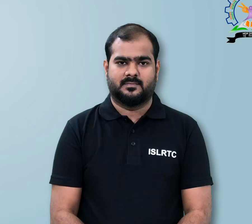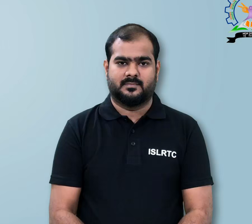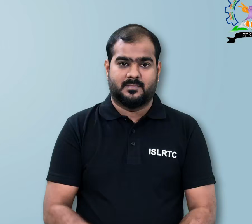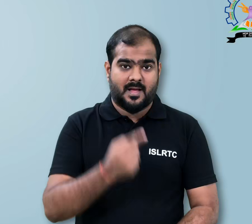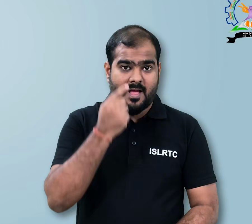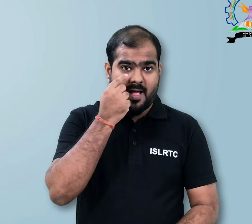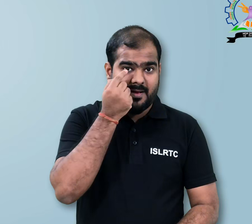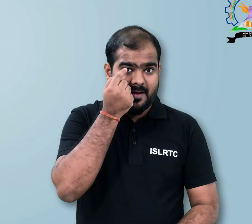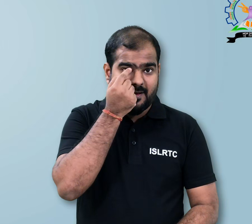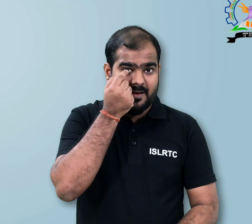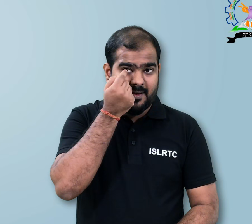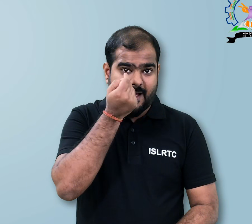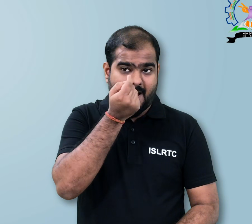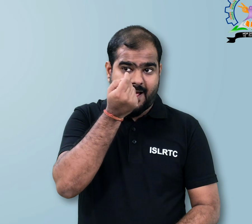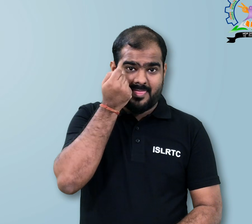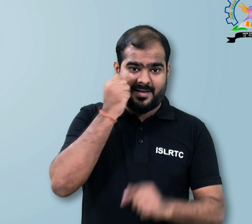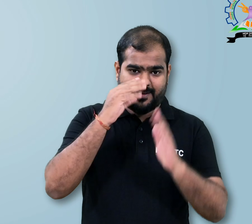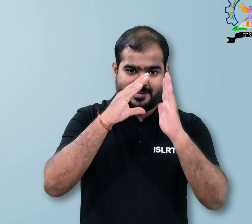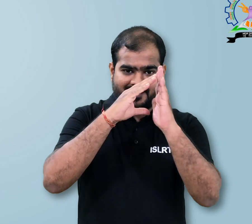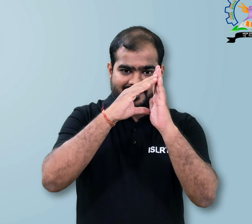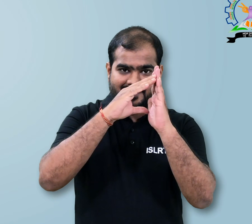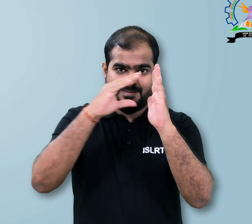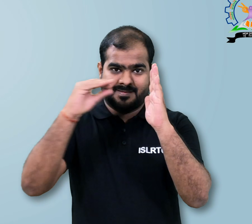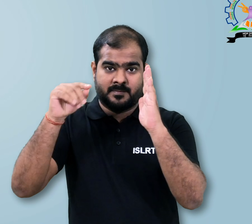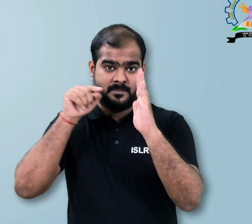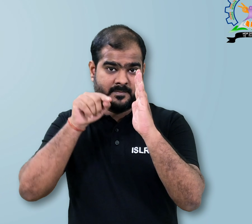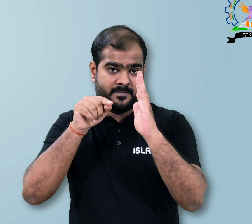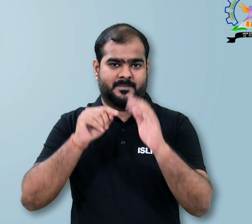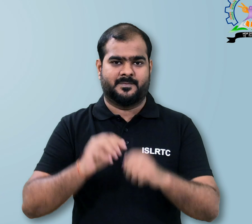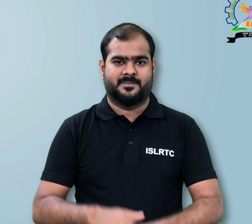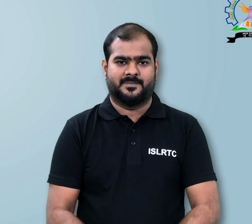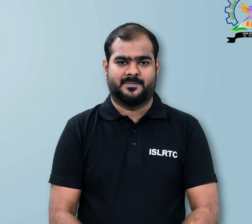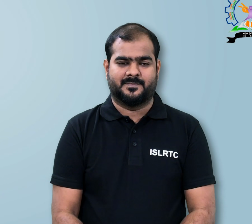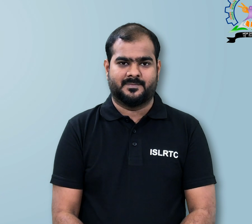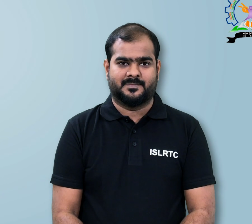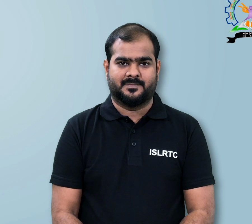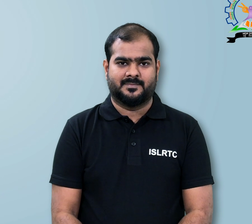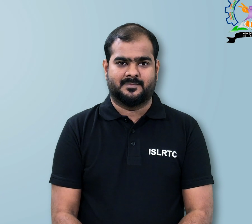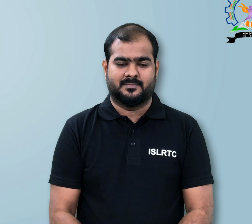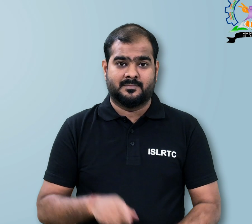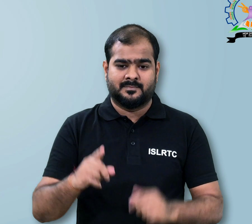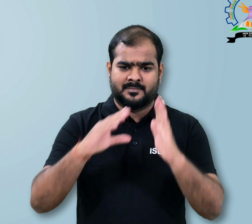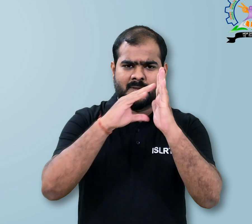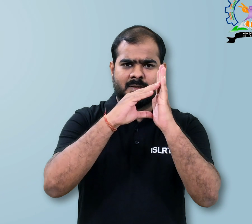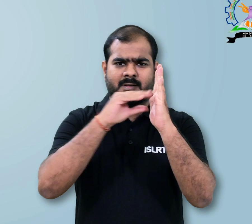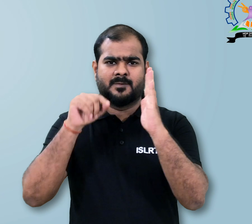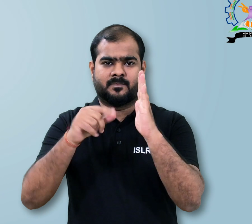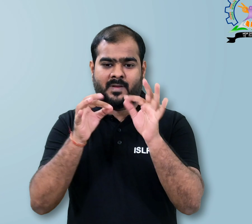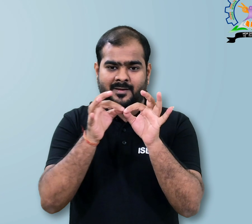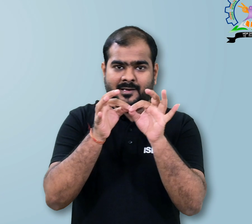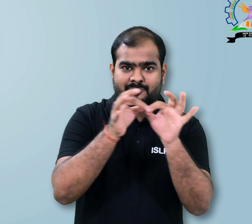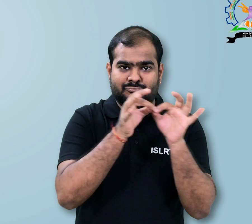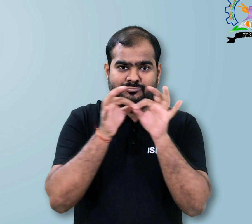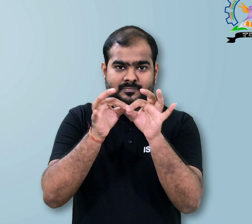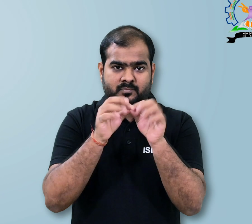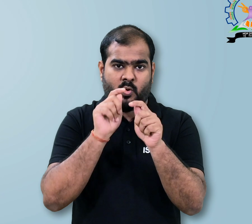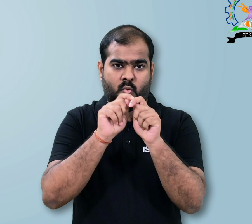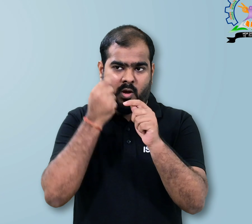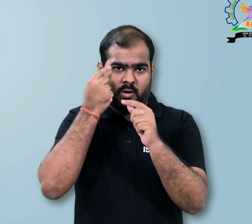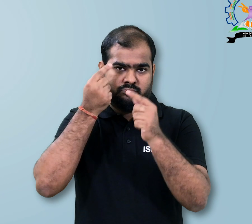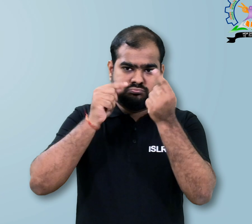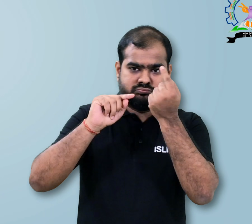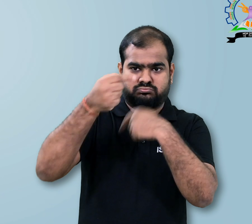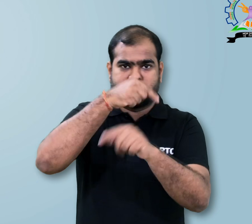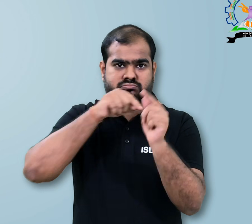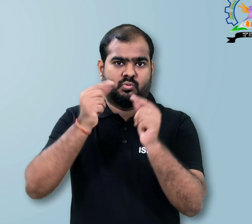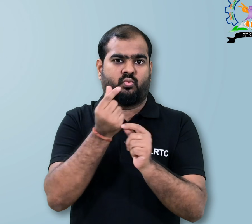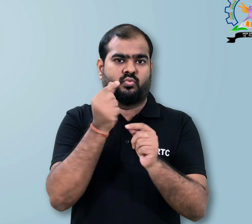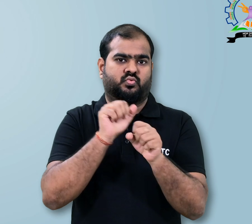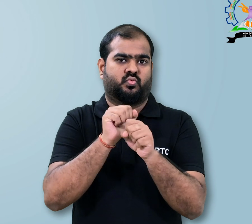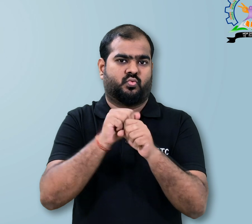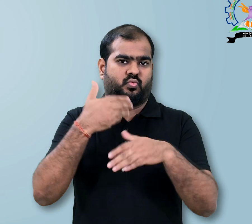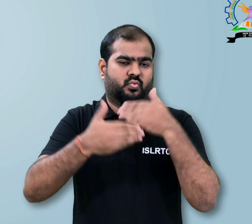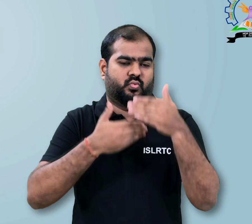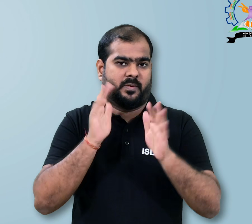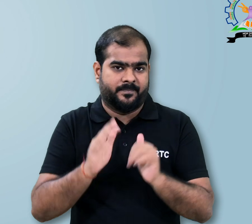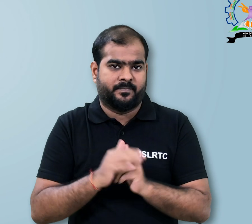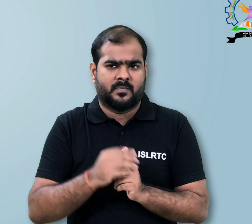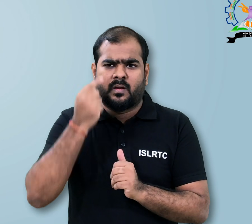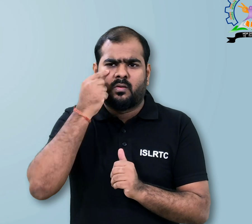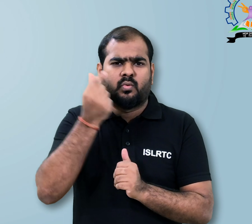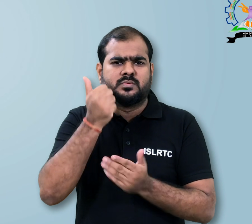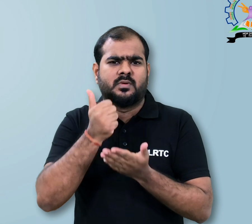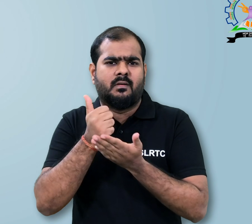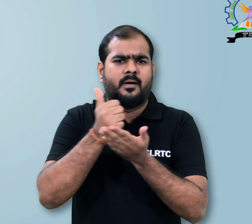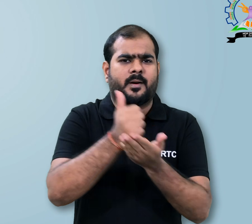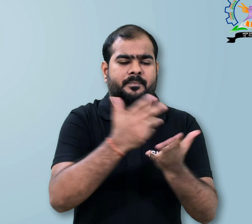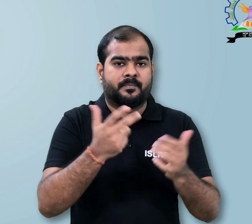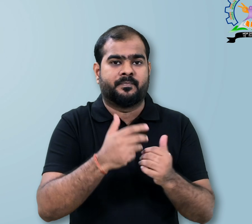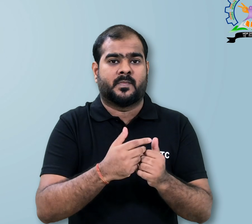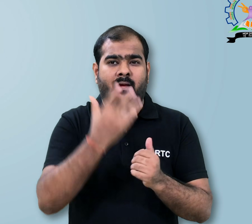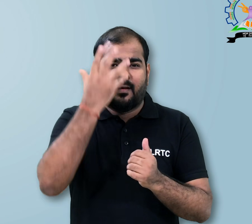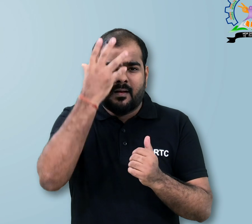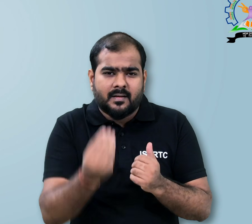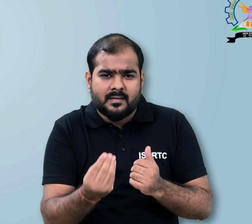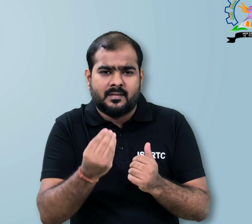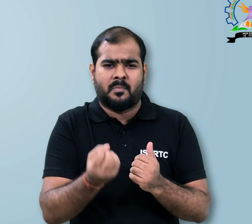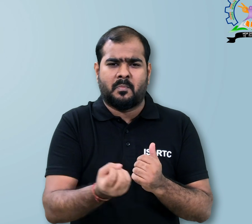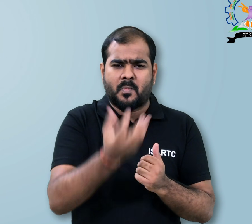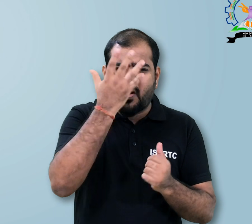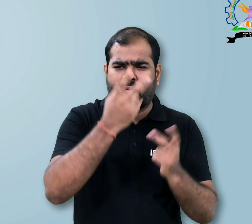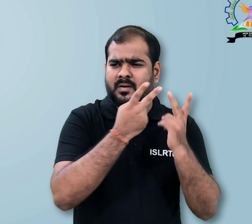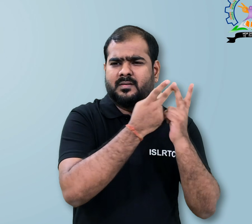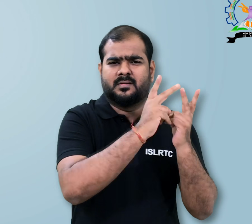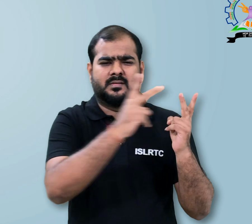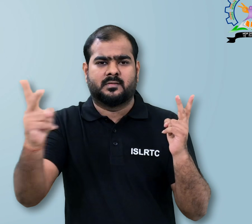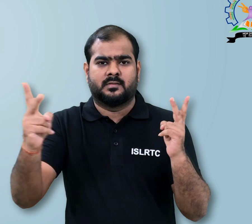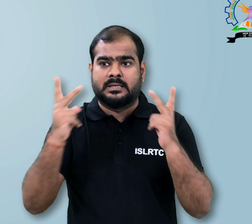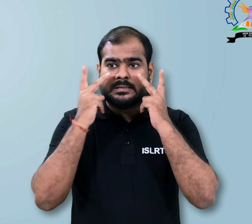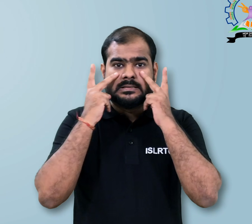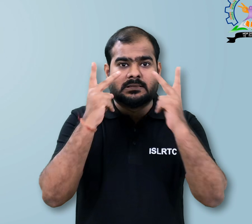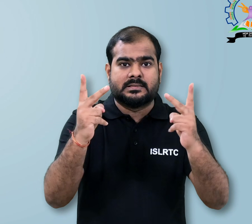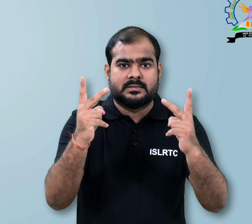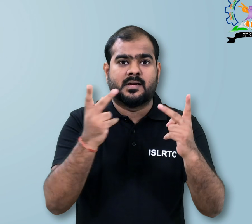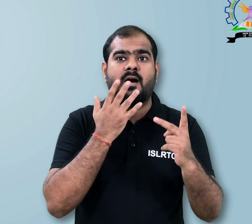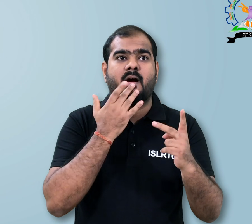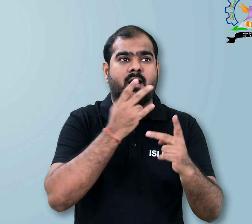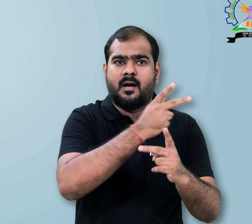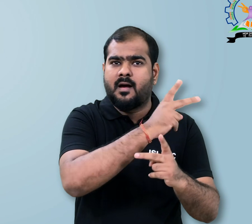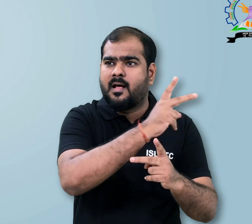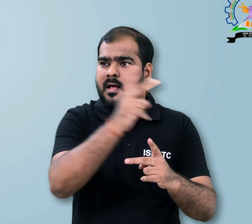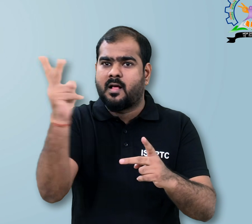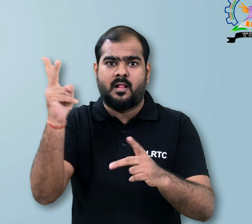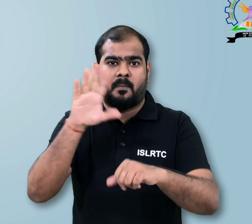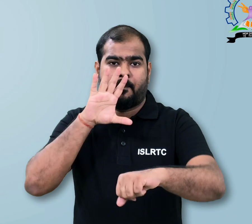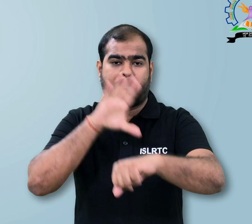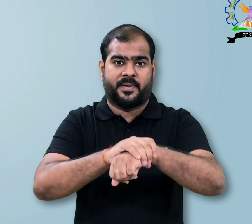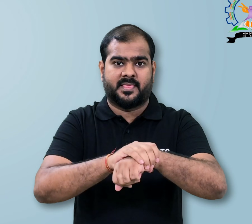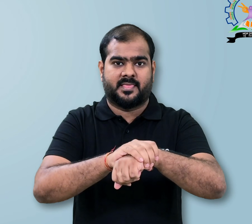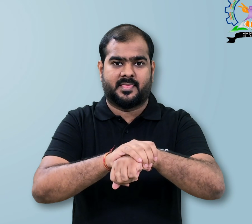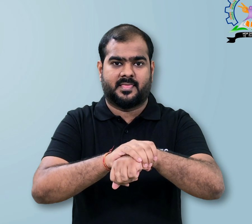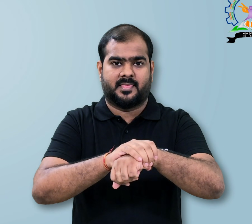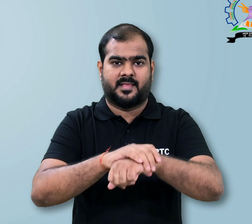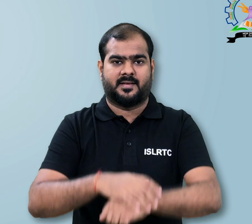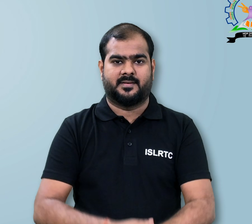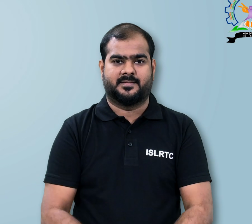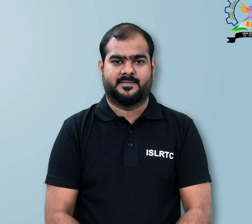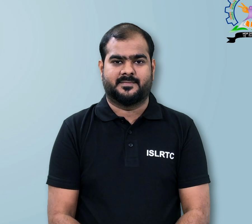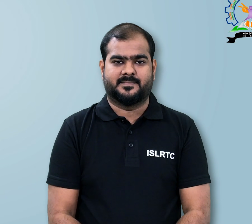Cones Cones, or Cone cells, are a type of photoreceptor cell in the retina of the eye that are in a cone shape. They give us our color vision.